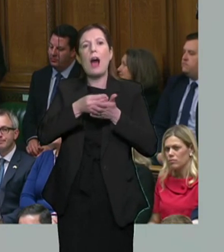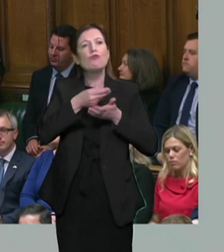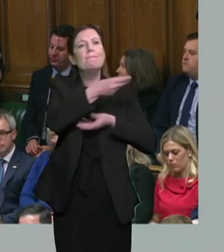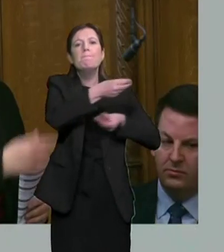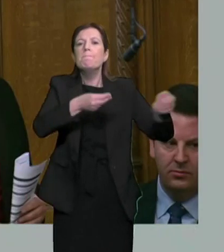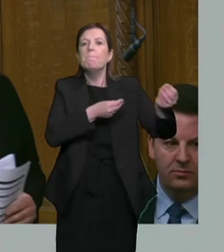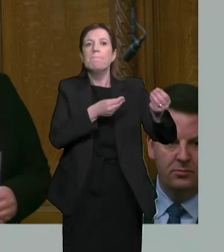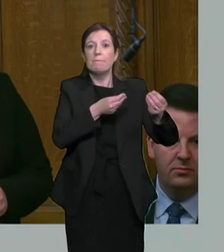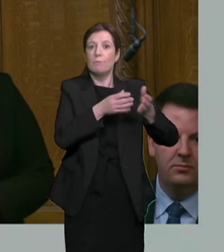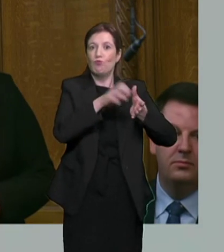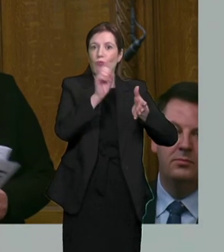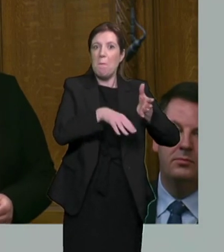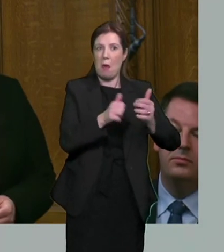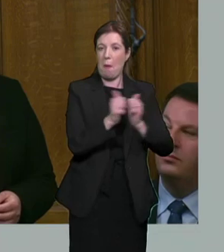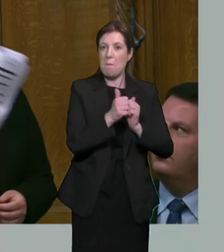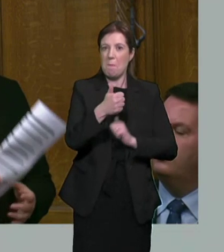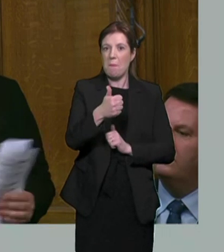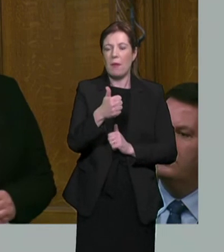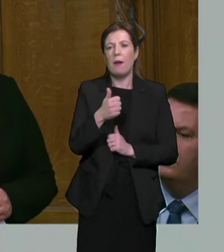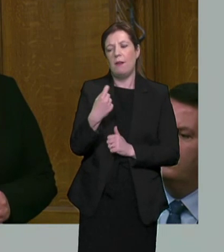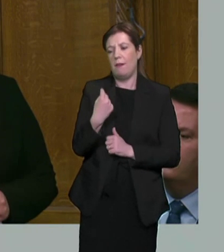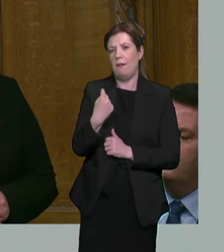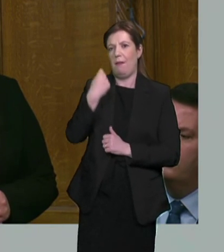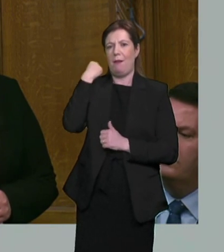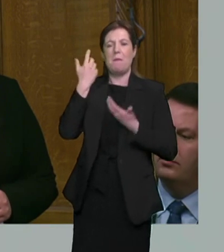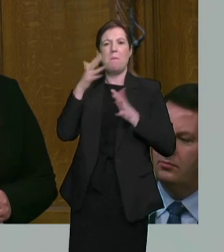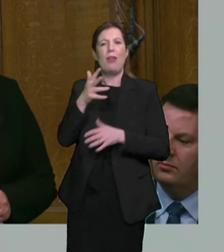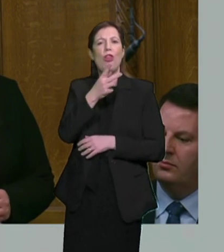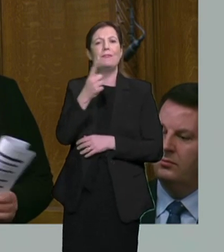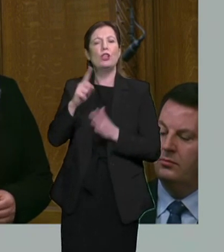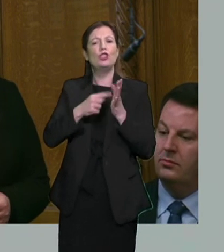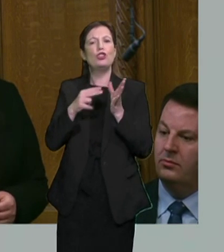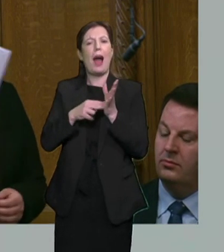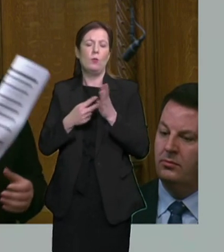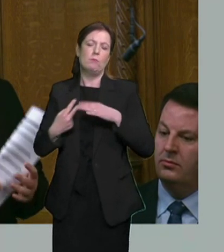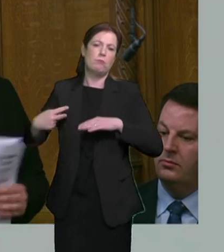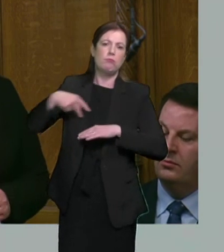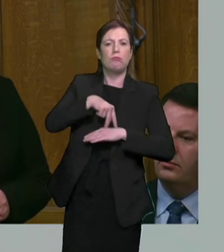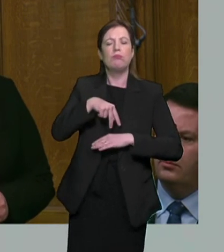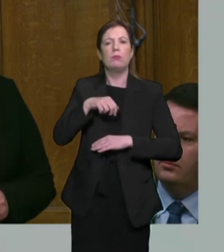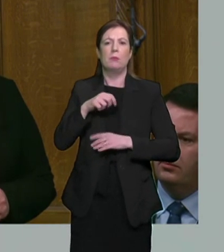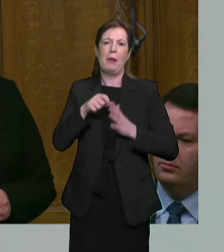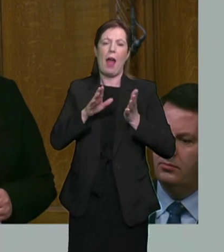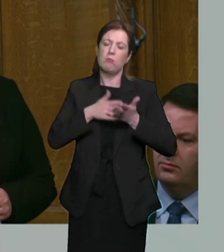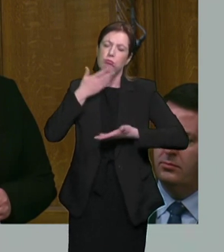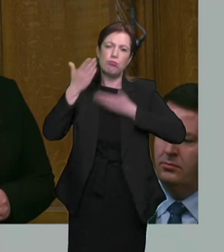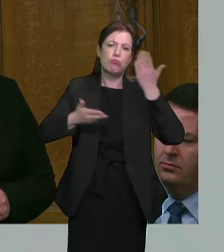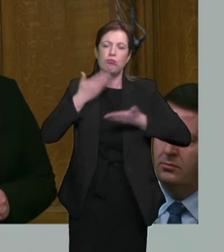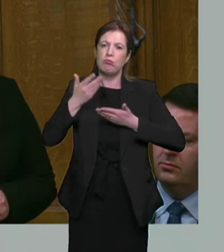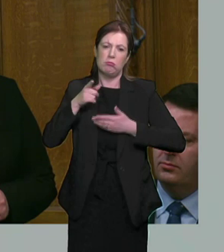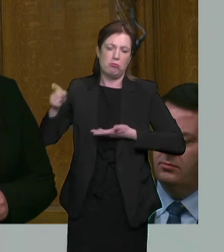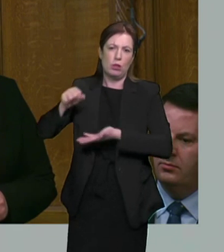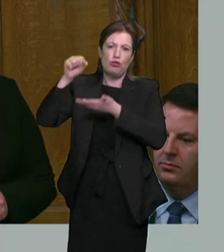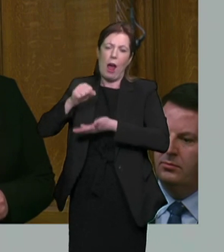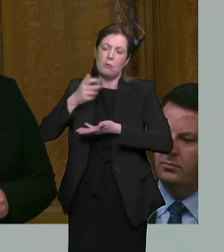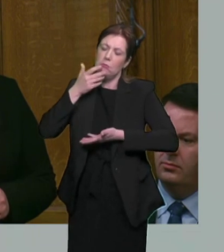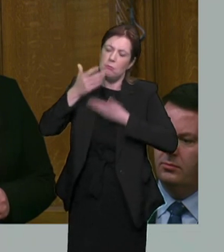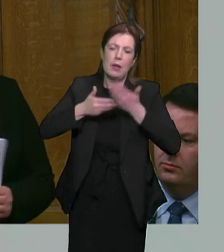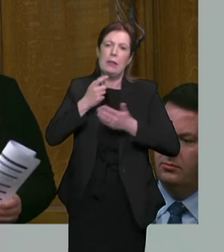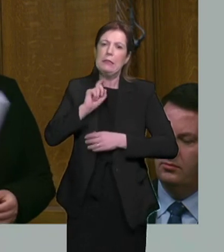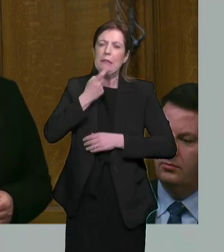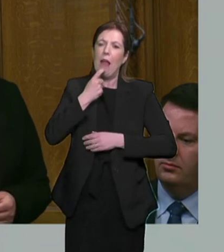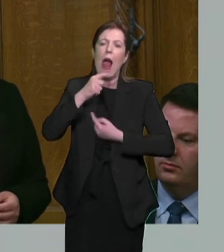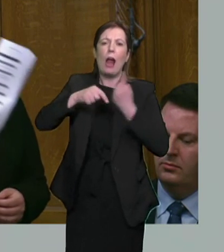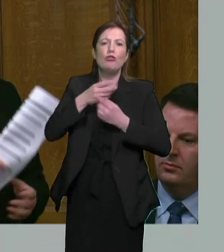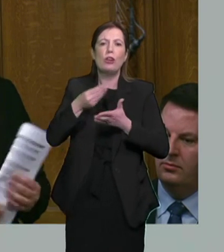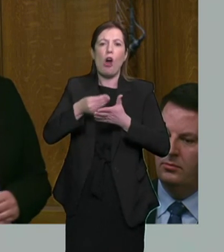Will he reaffirm the commitment he made at the Dispatch Box on 31 January that the Chancellor will bring forward a package of measures on our steel energy costs?